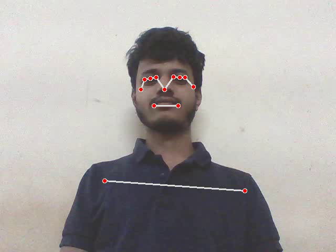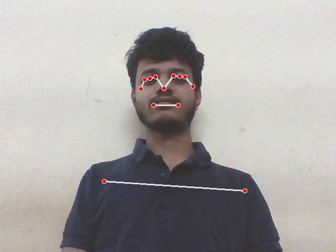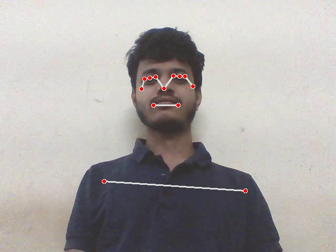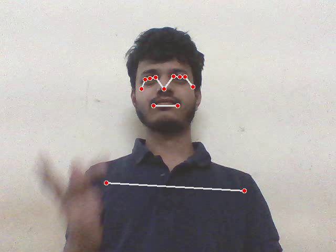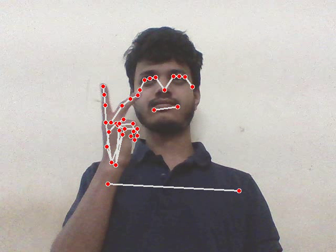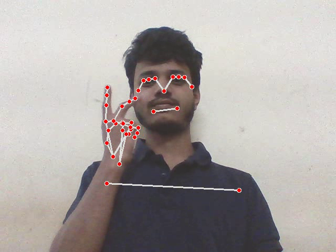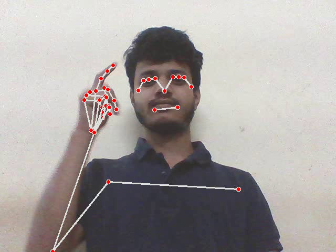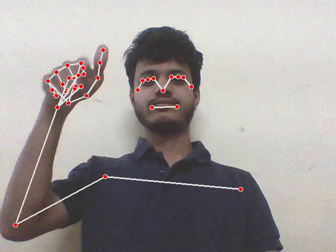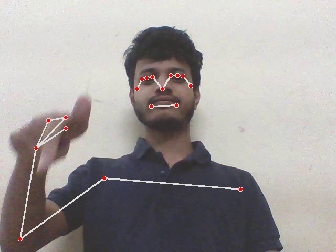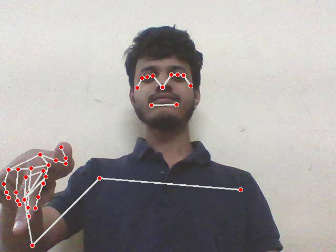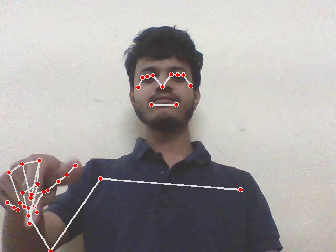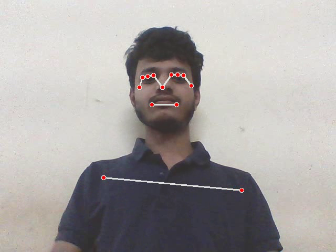see you later